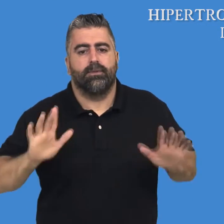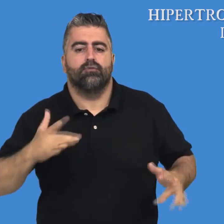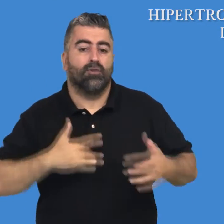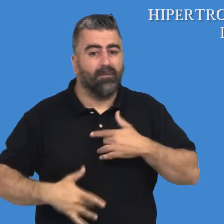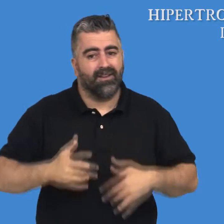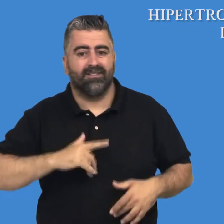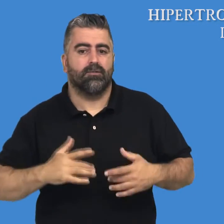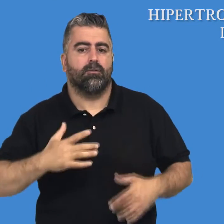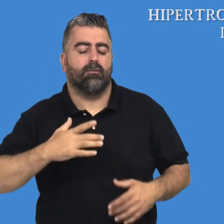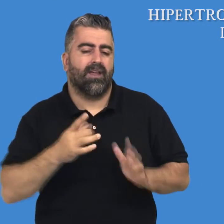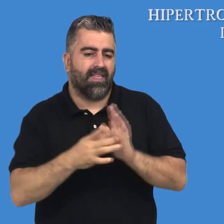síntoma